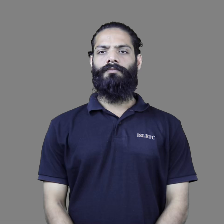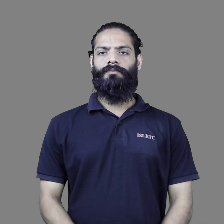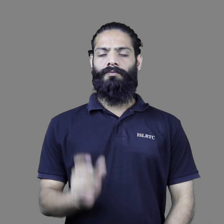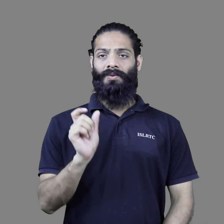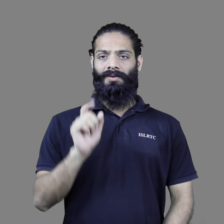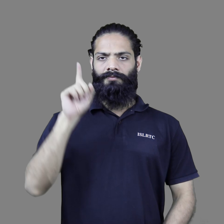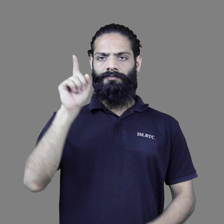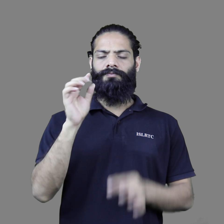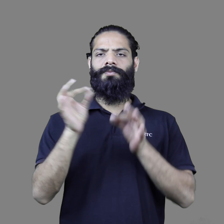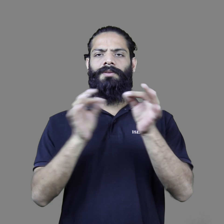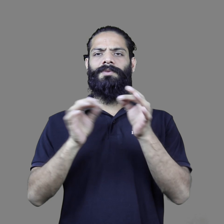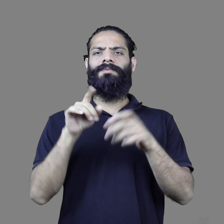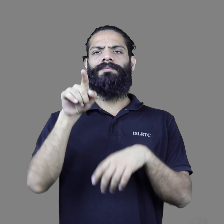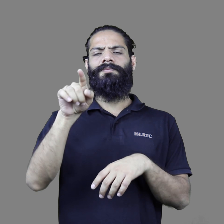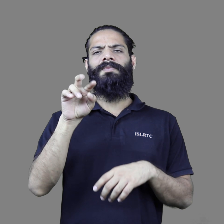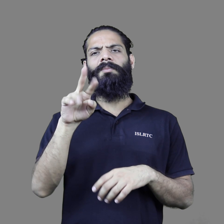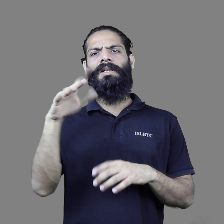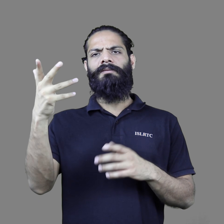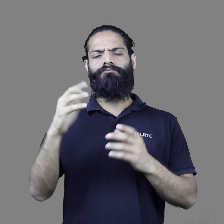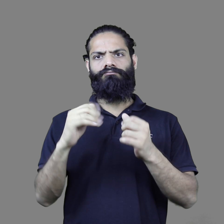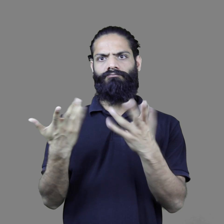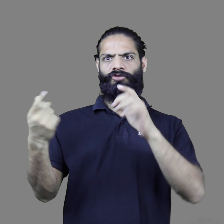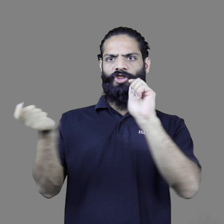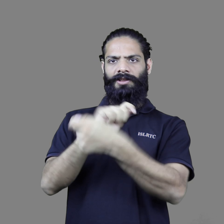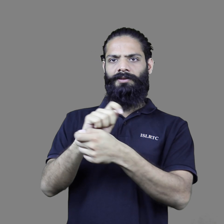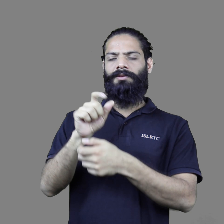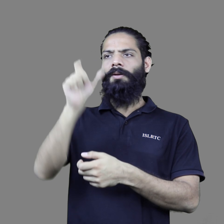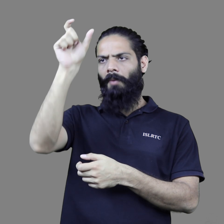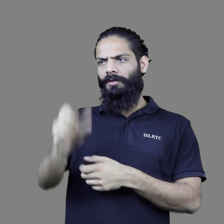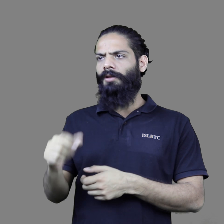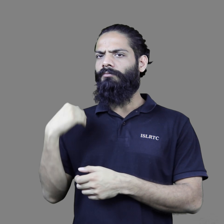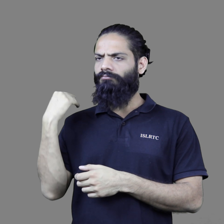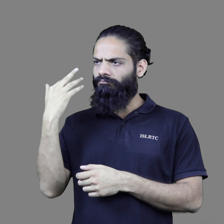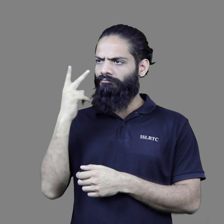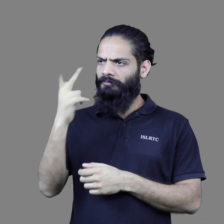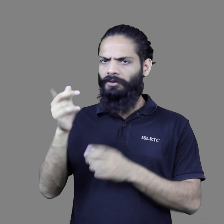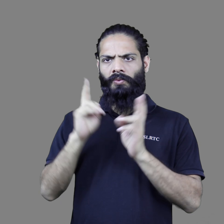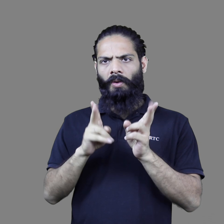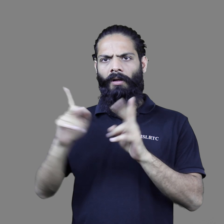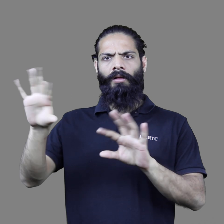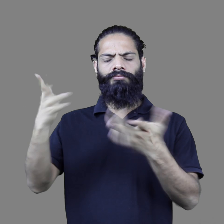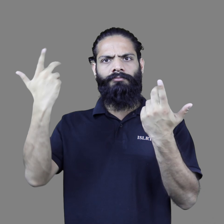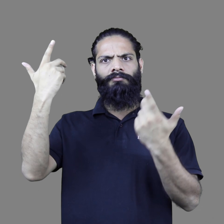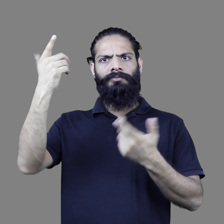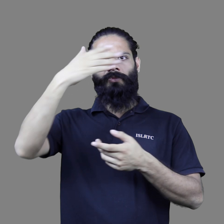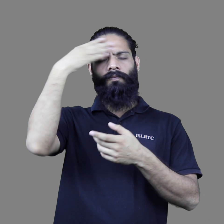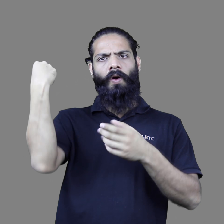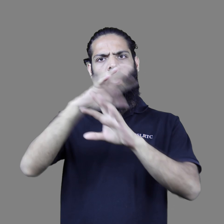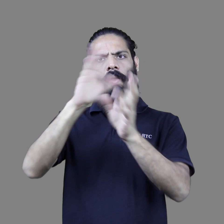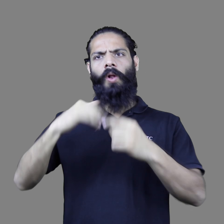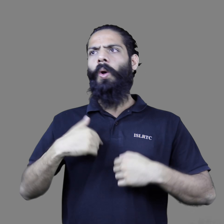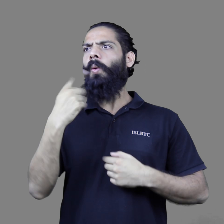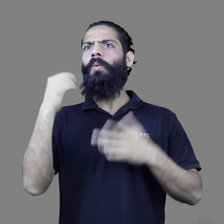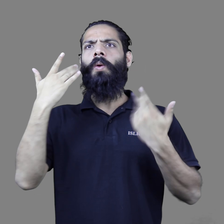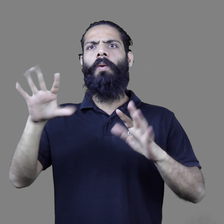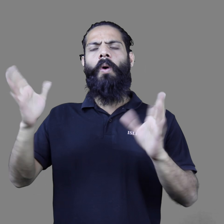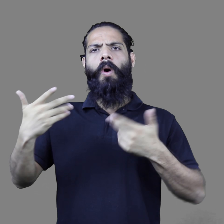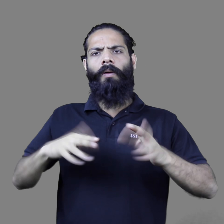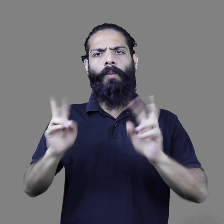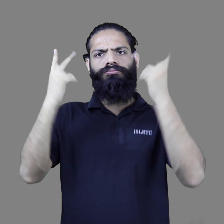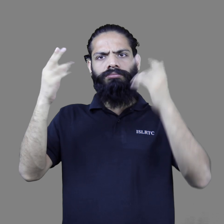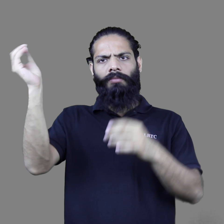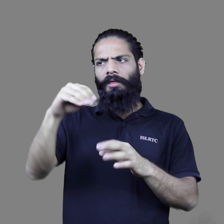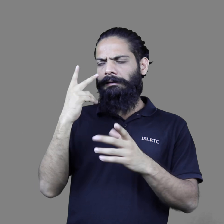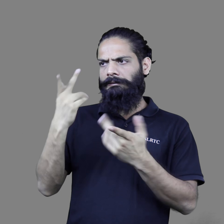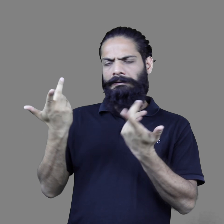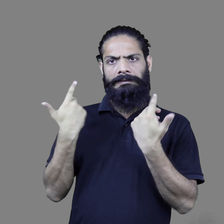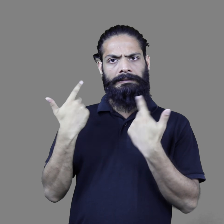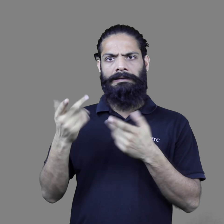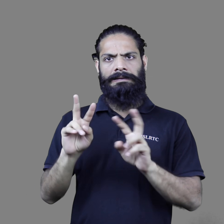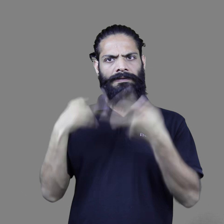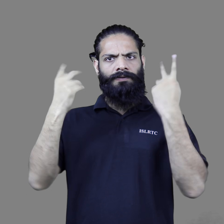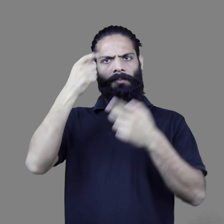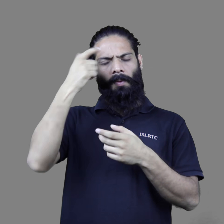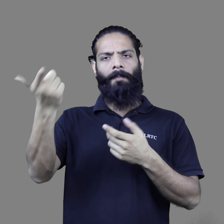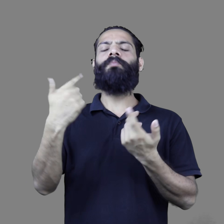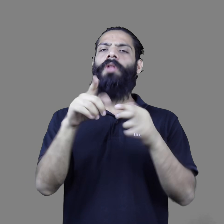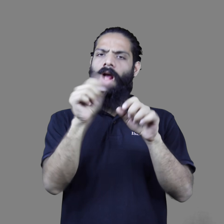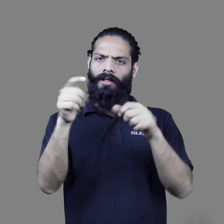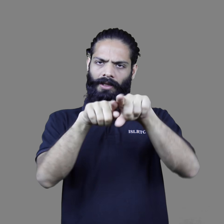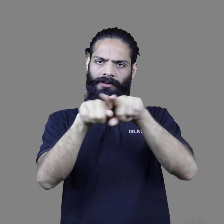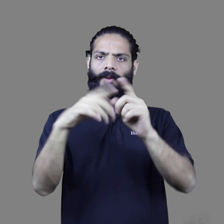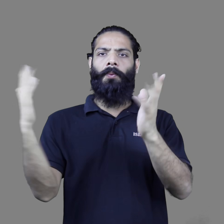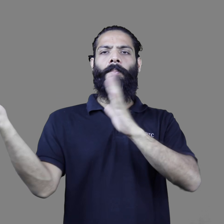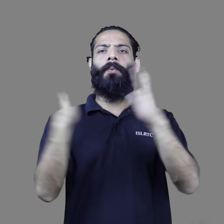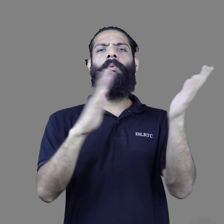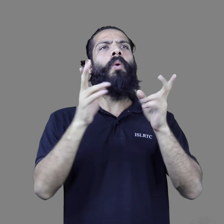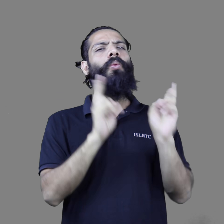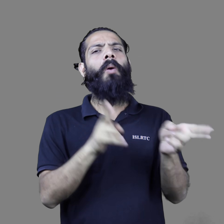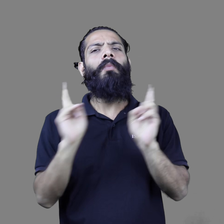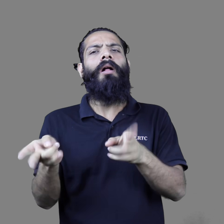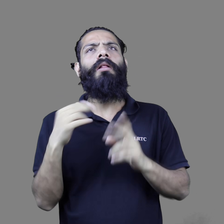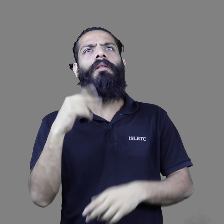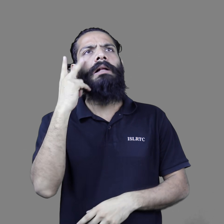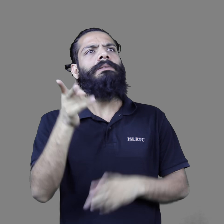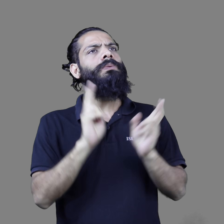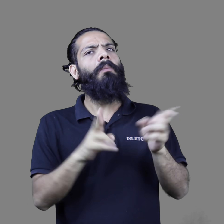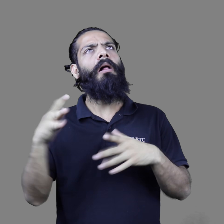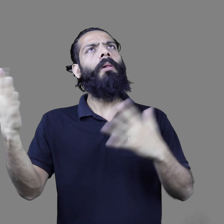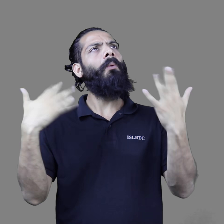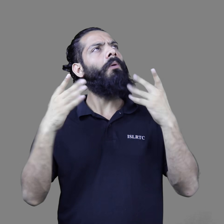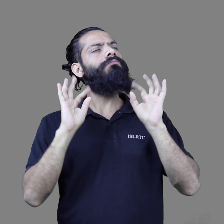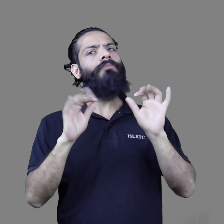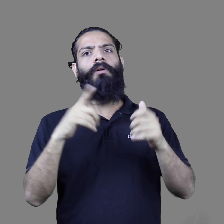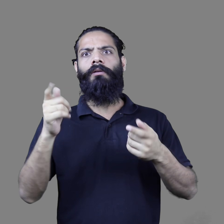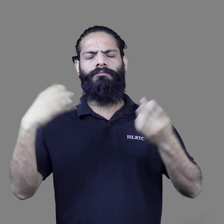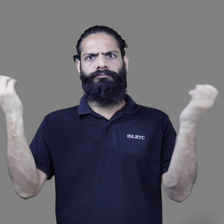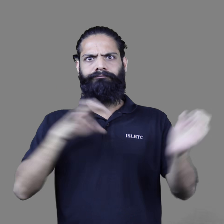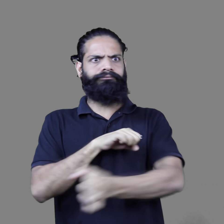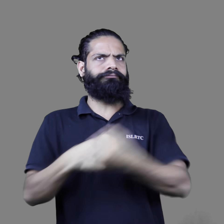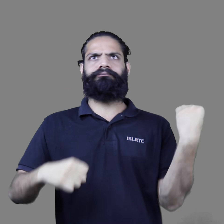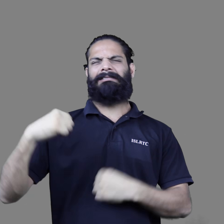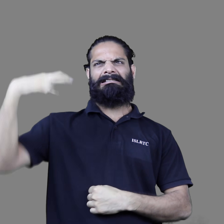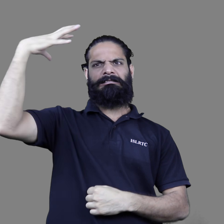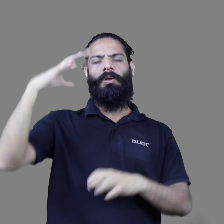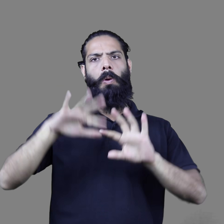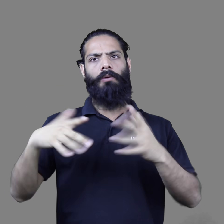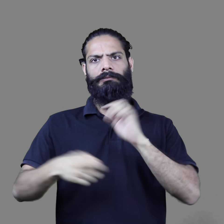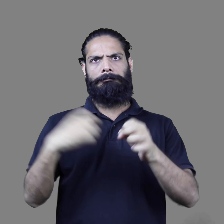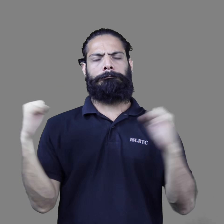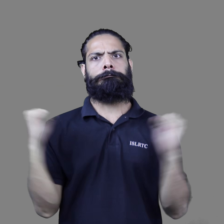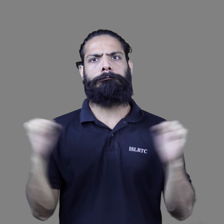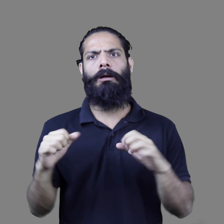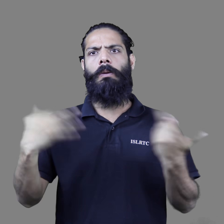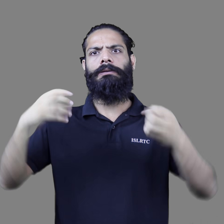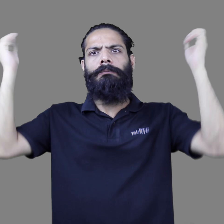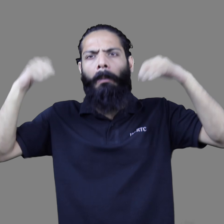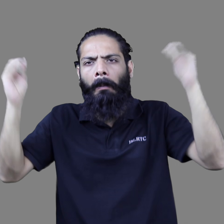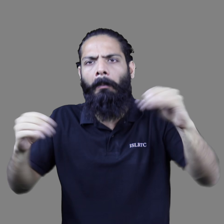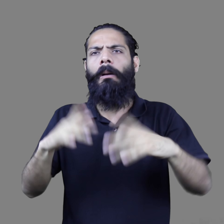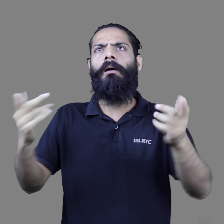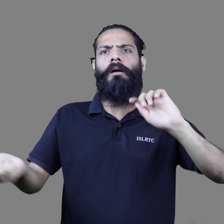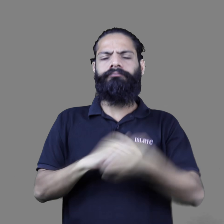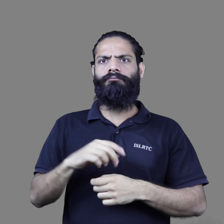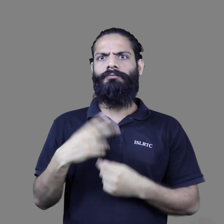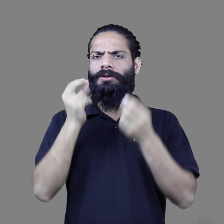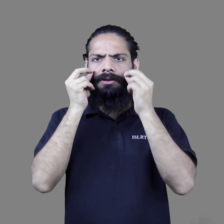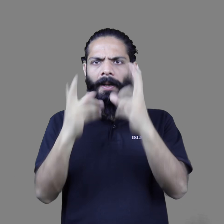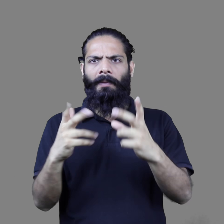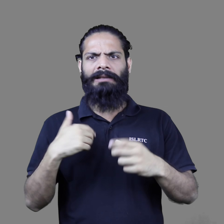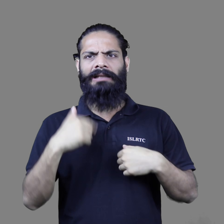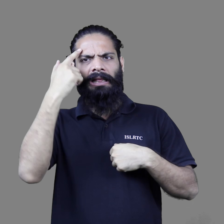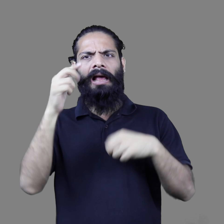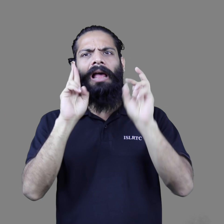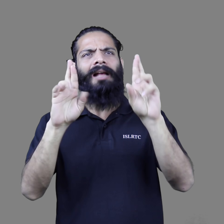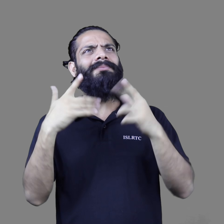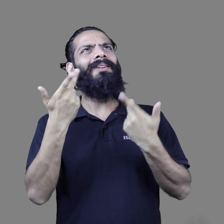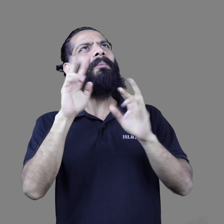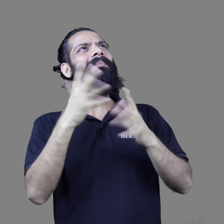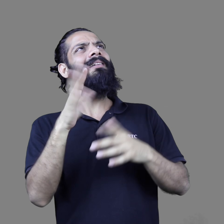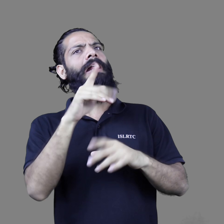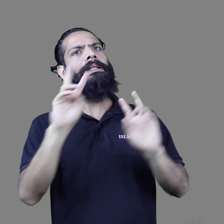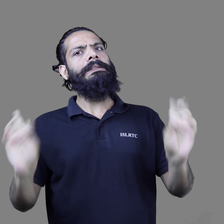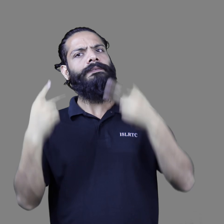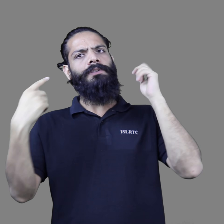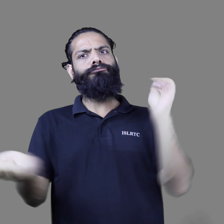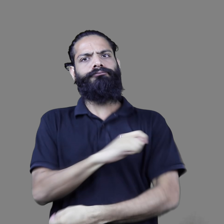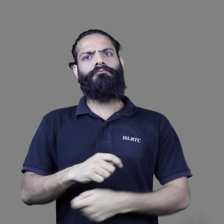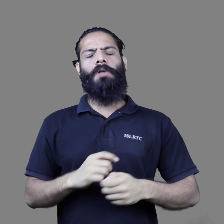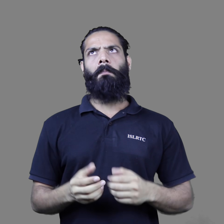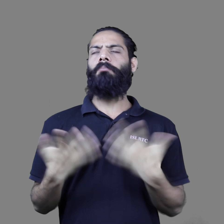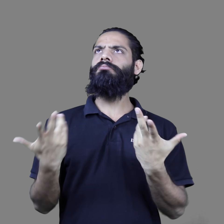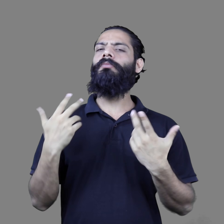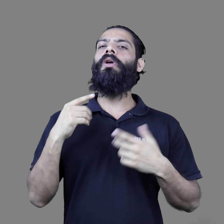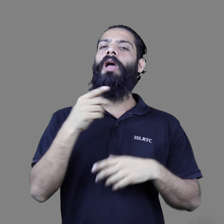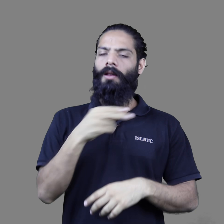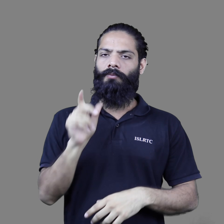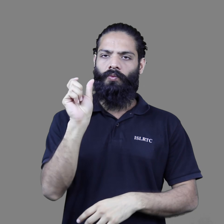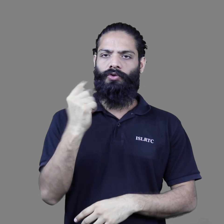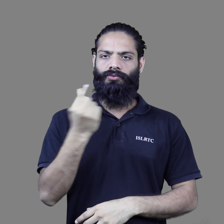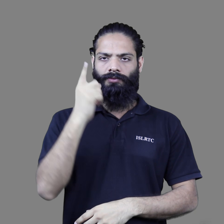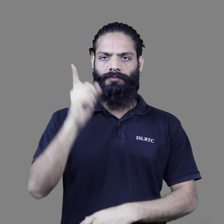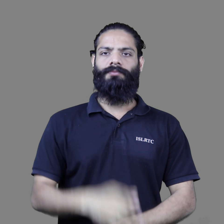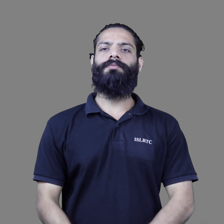Vagaries